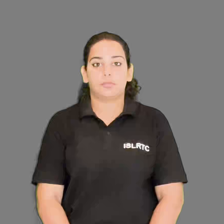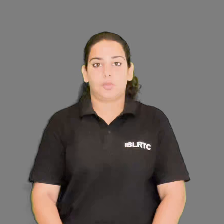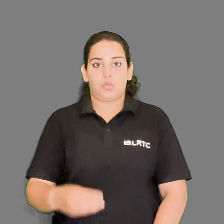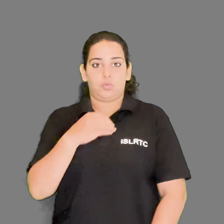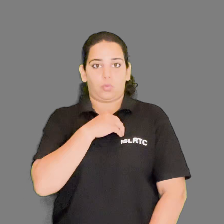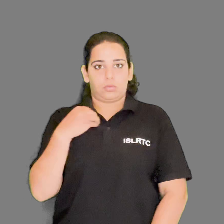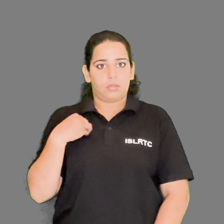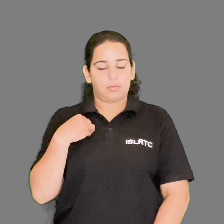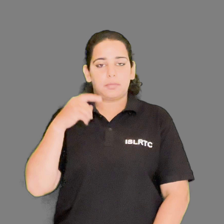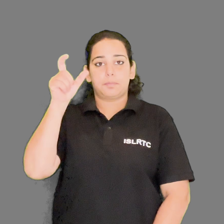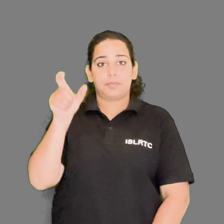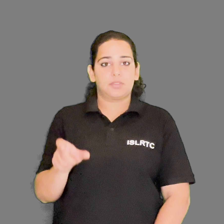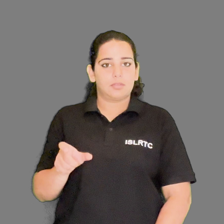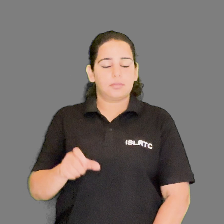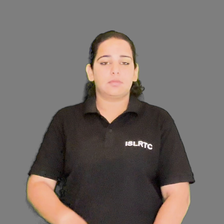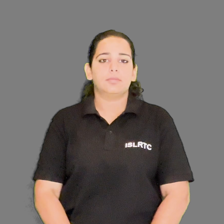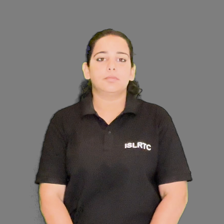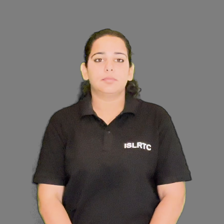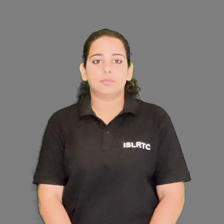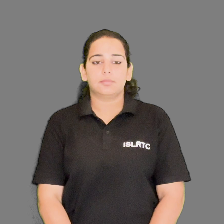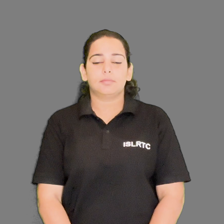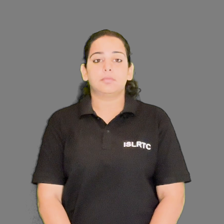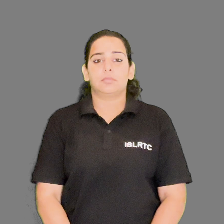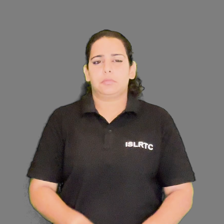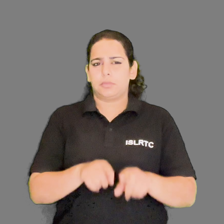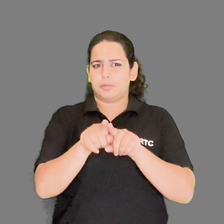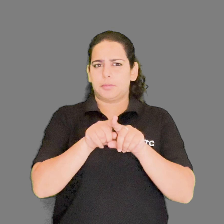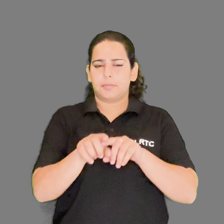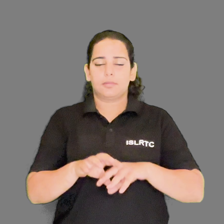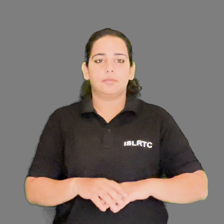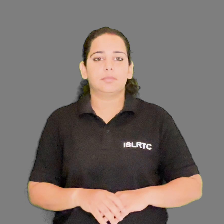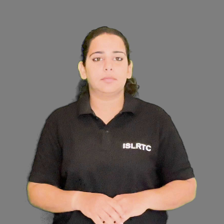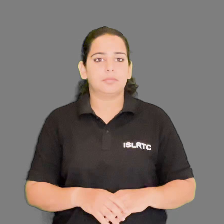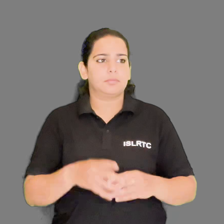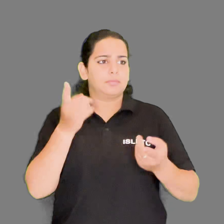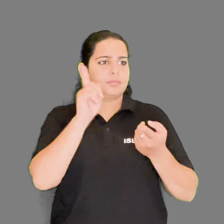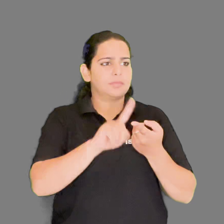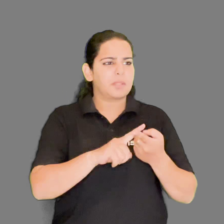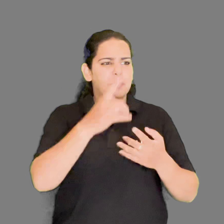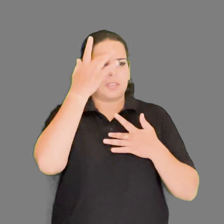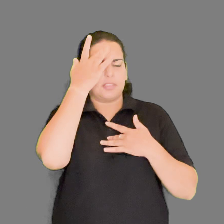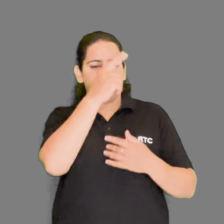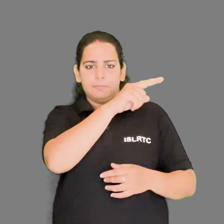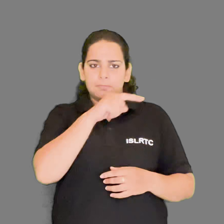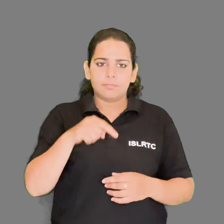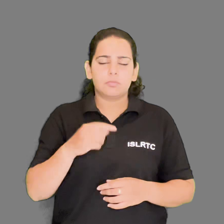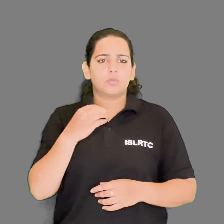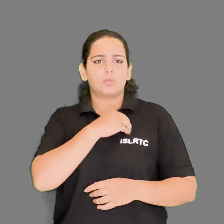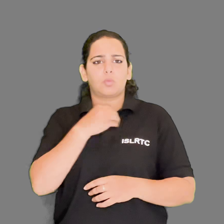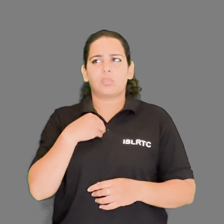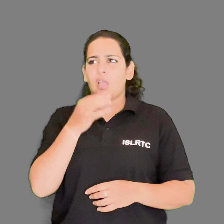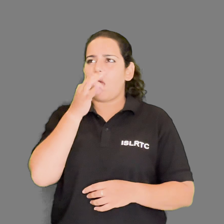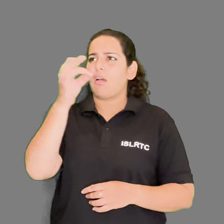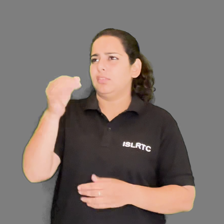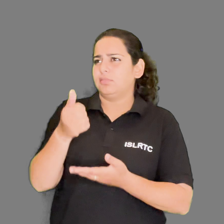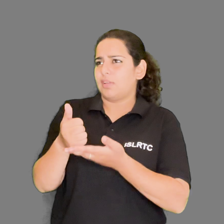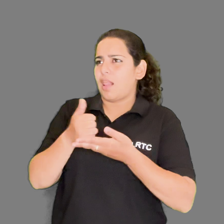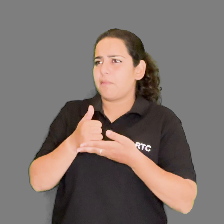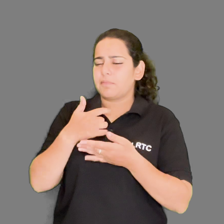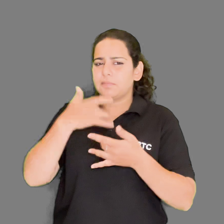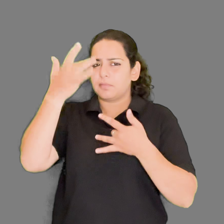Doctor A person who is qualified to treat people who are ill